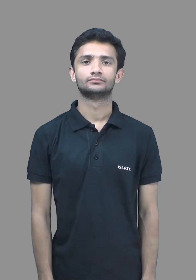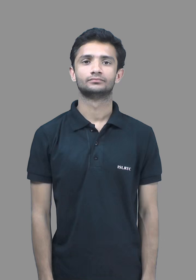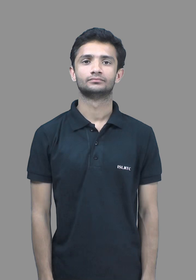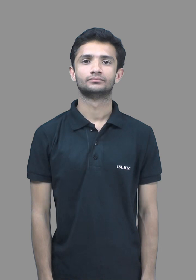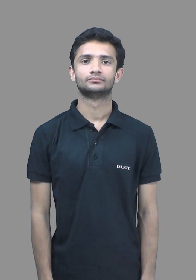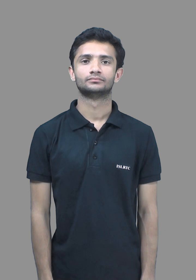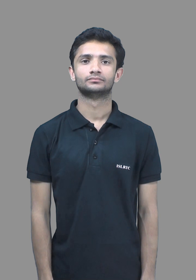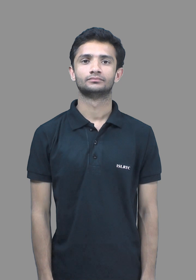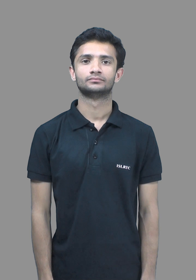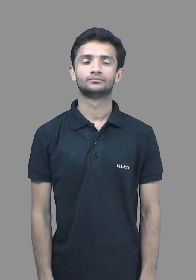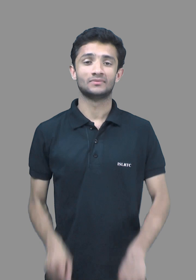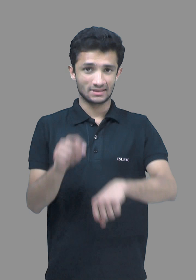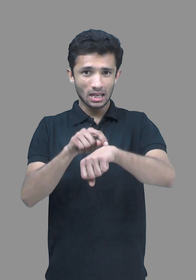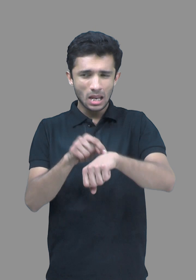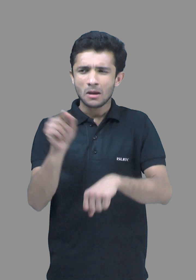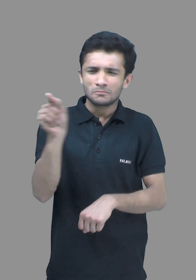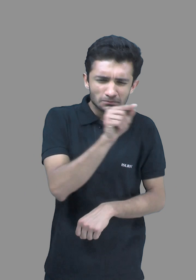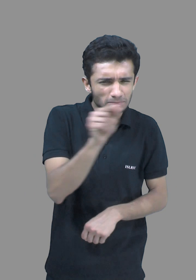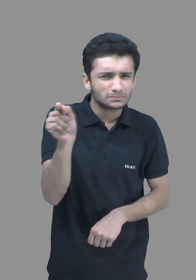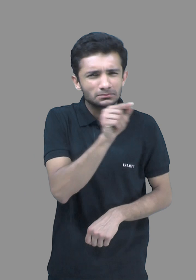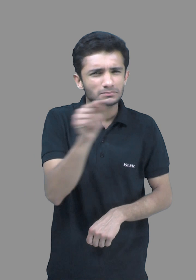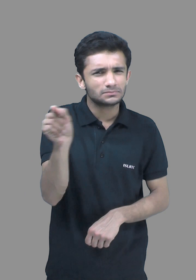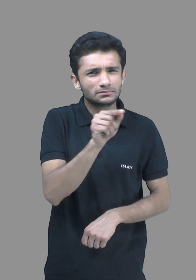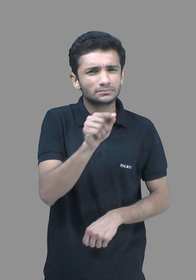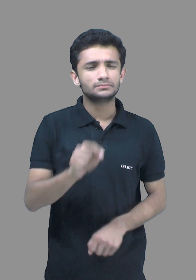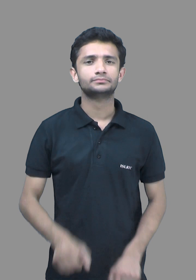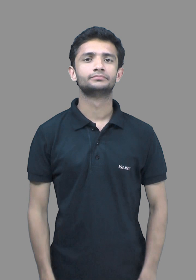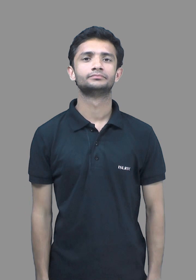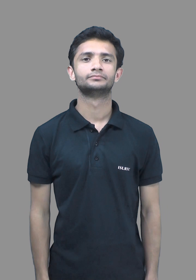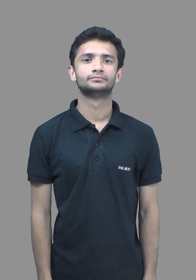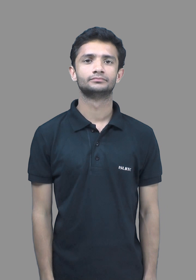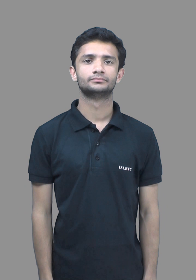During